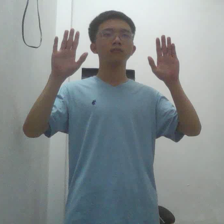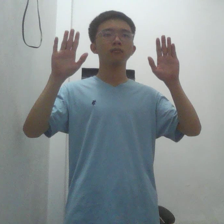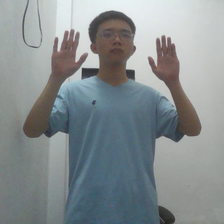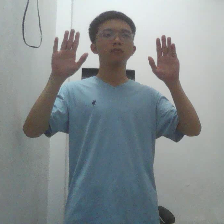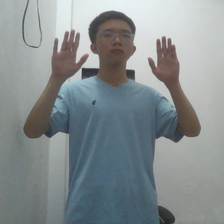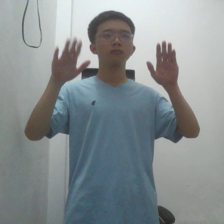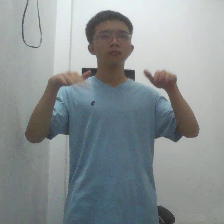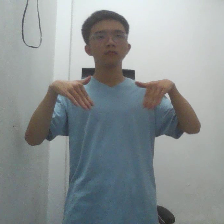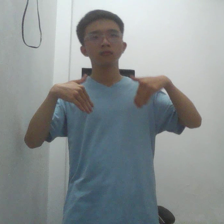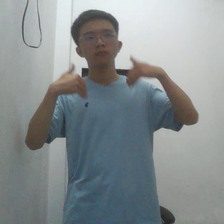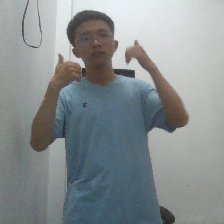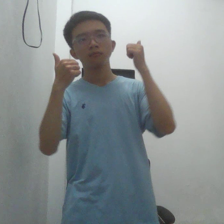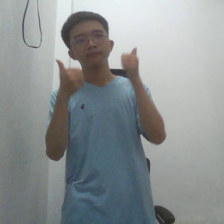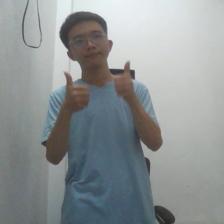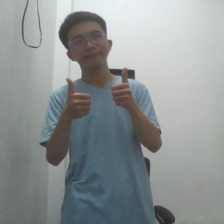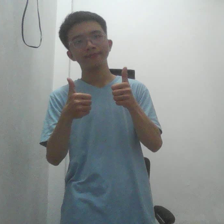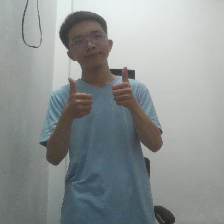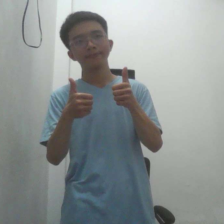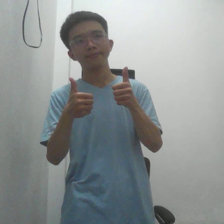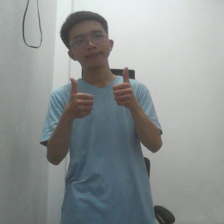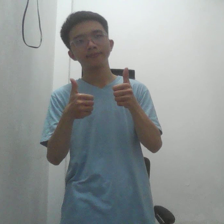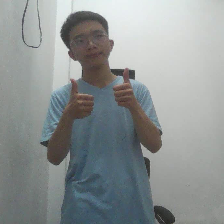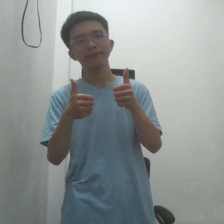tuyet voi